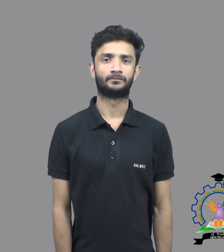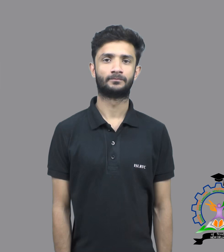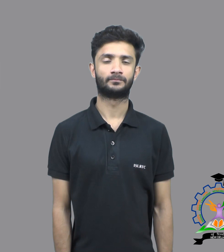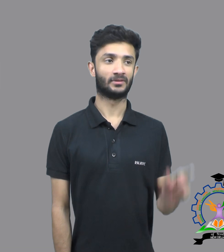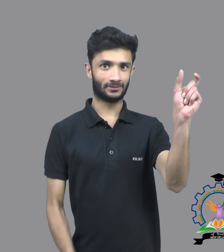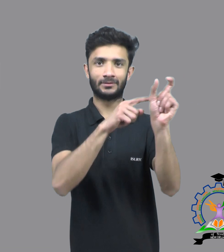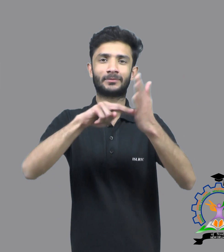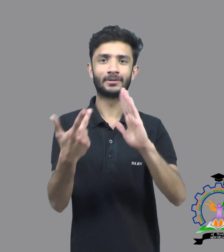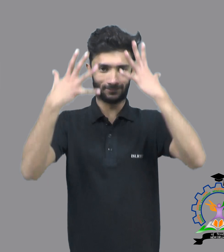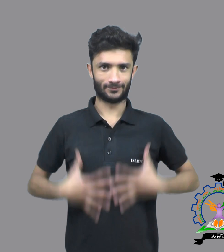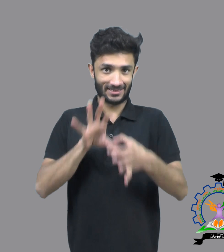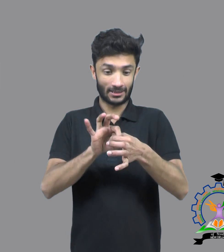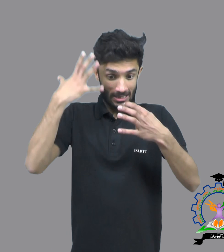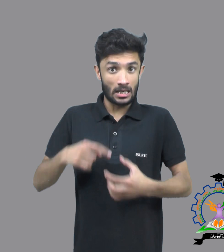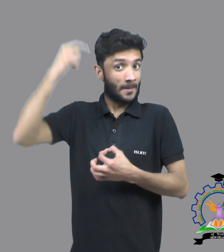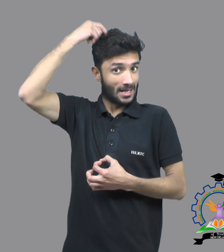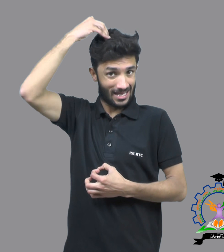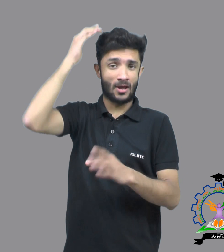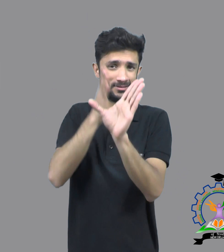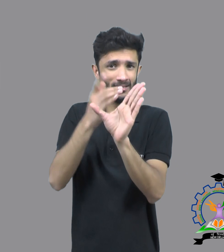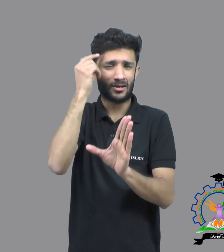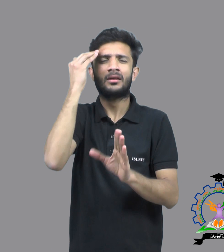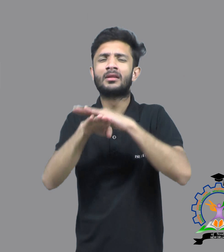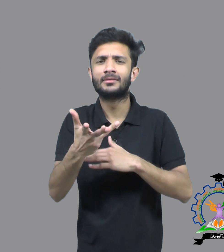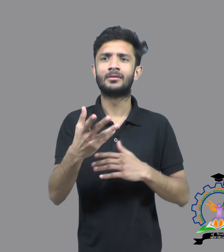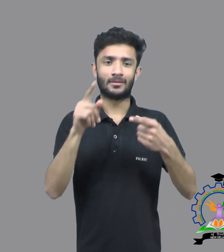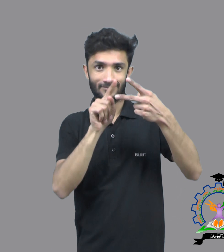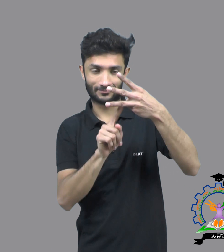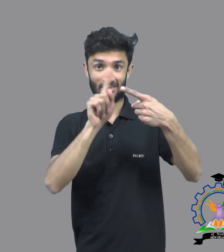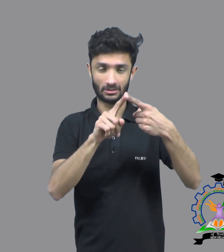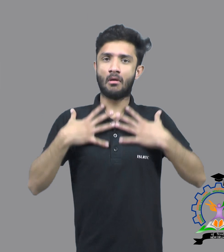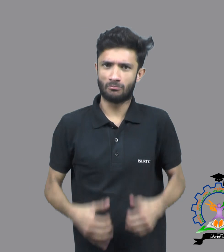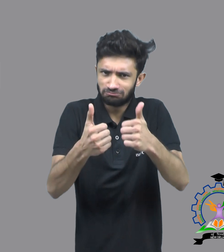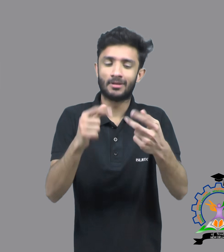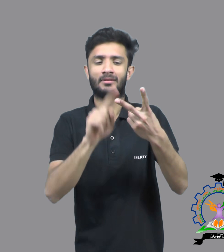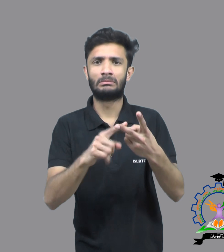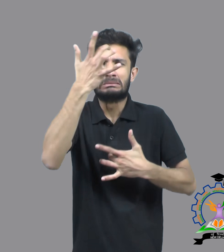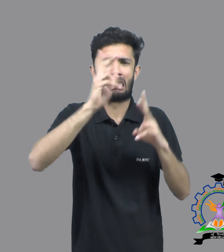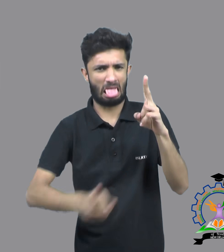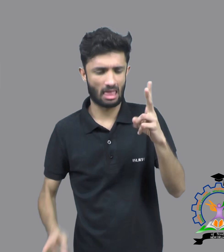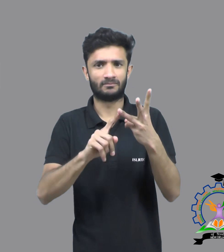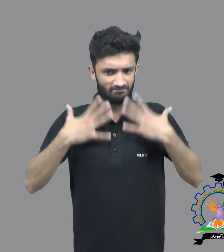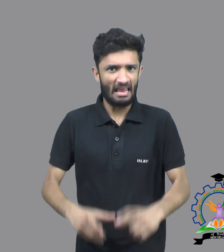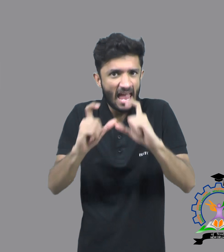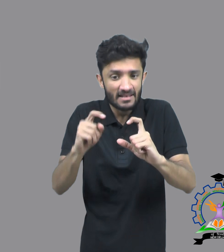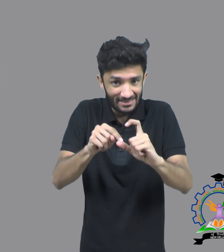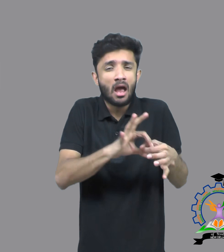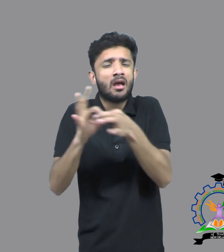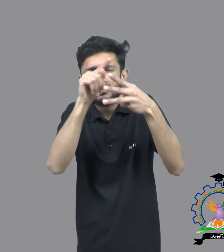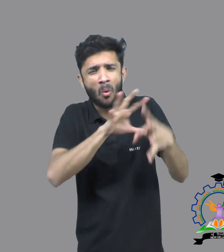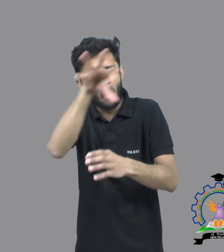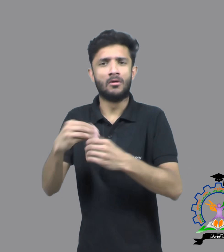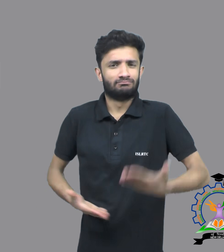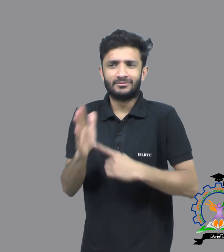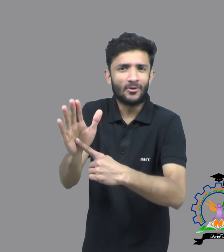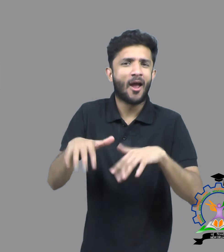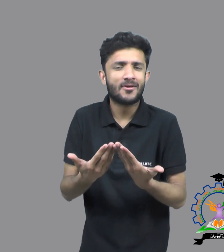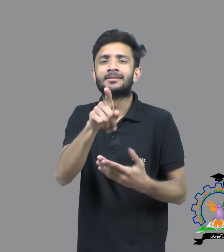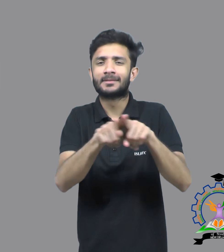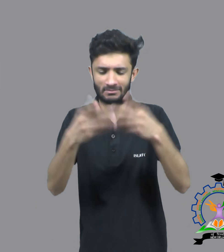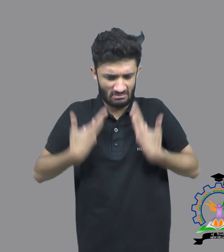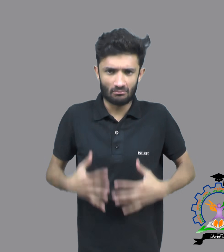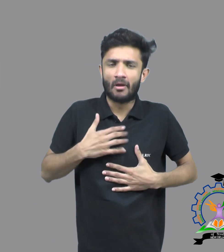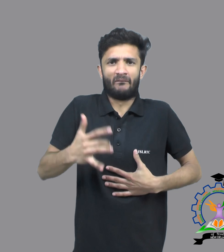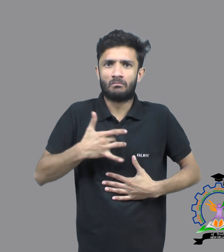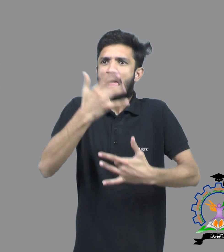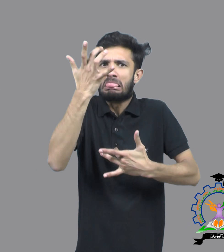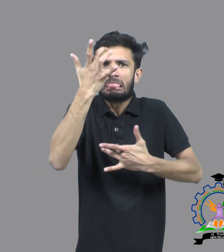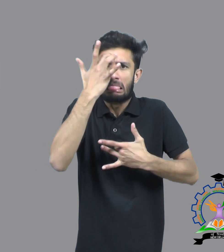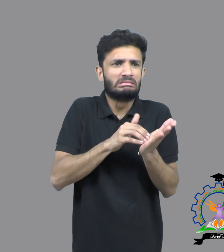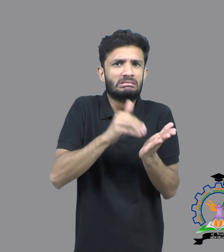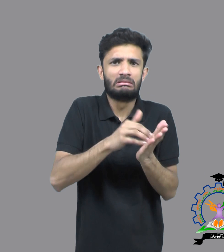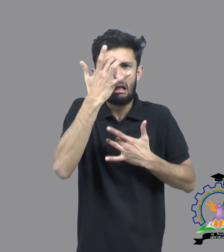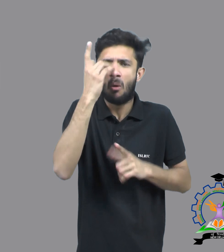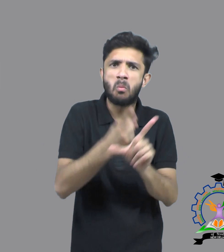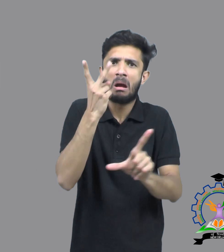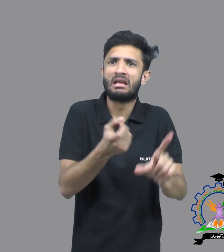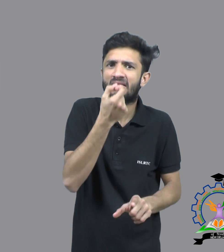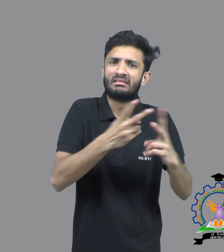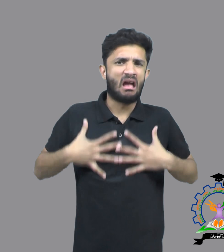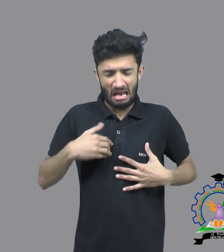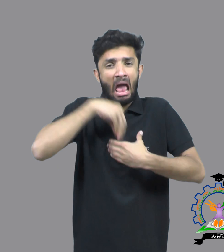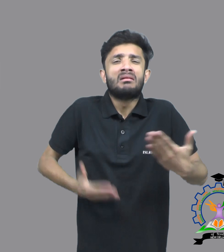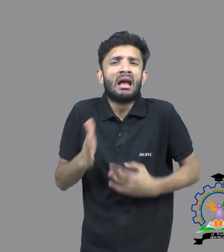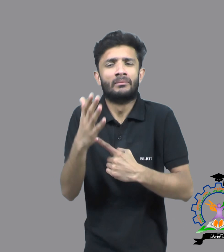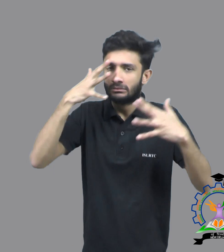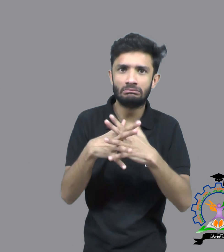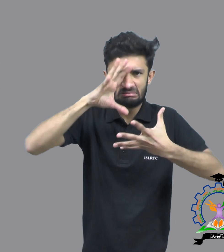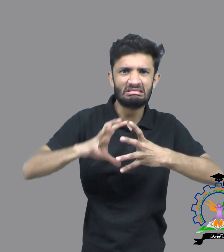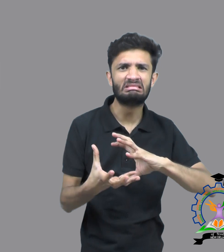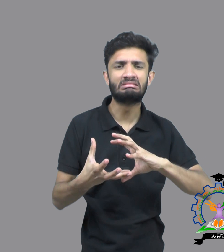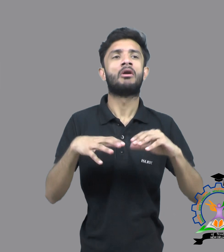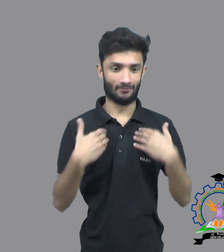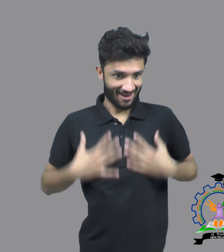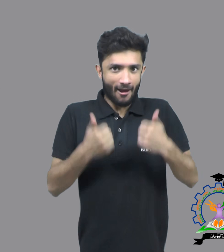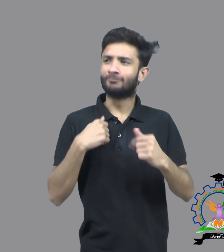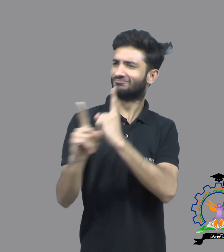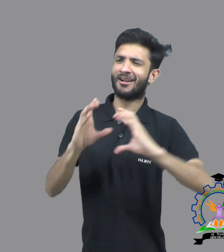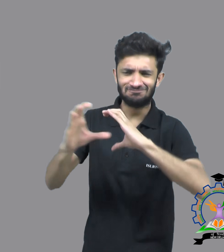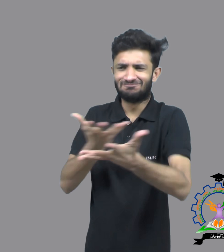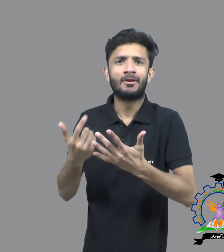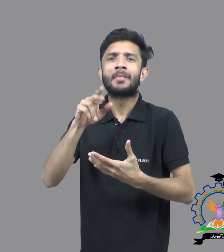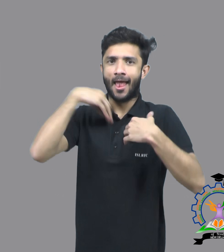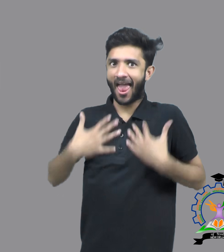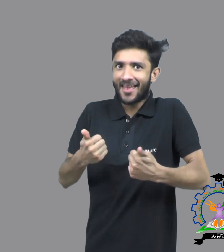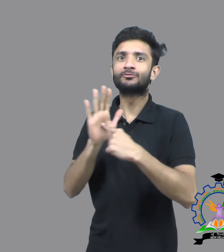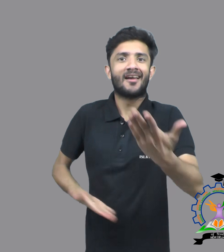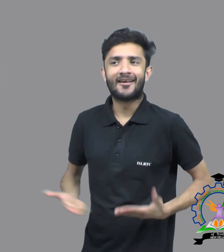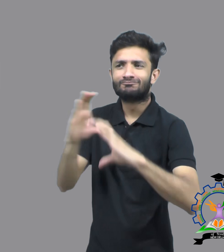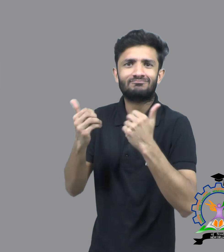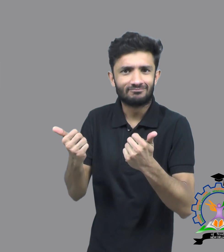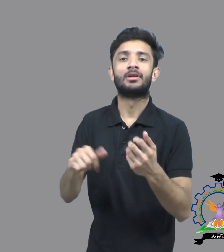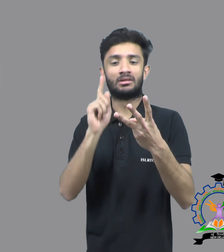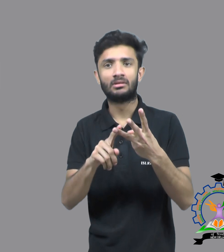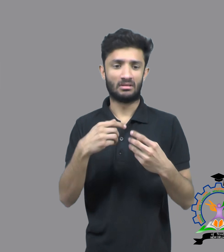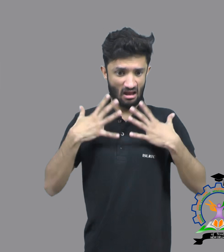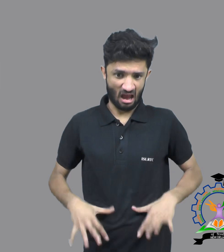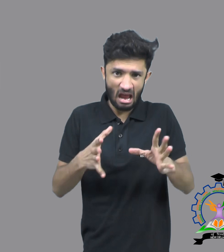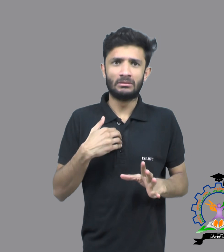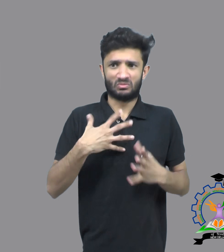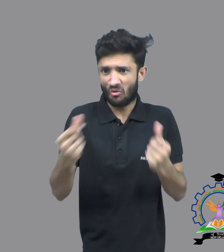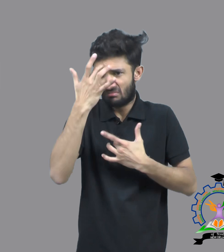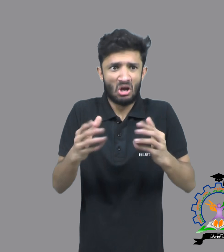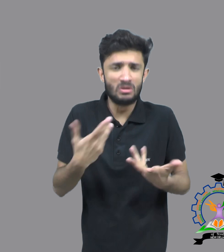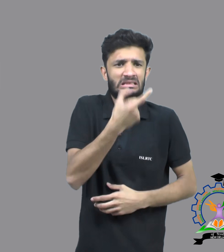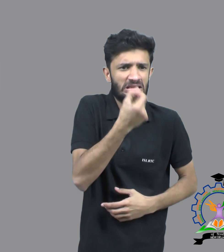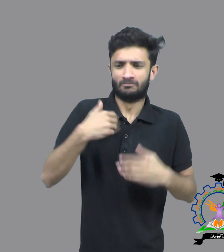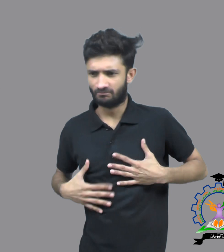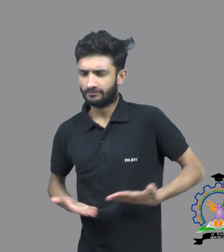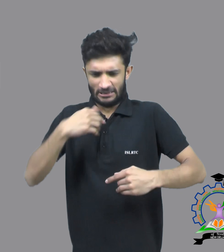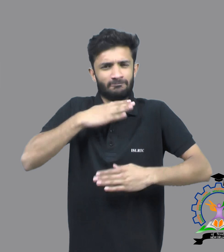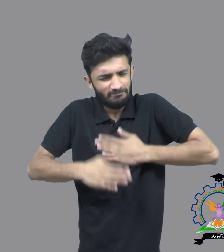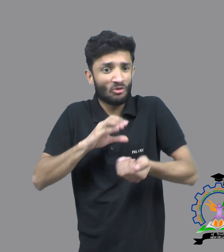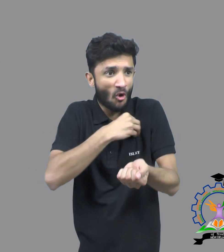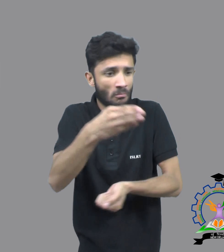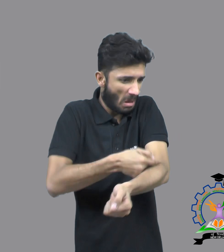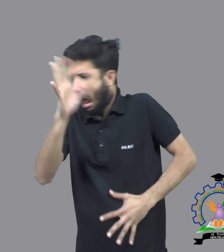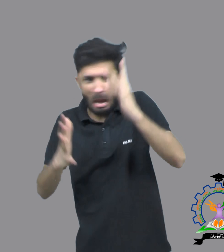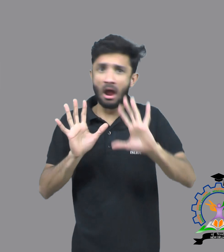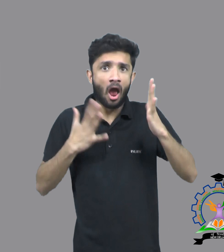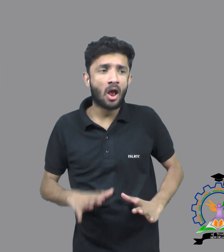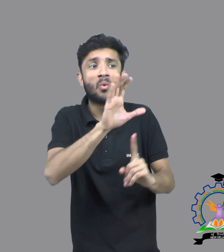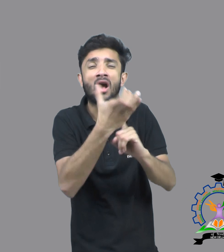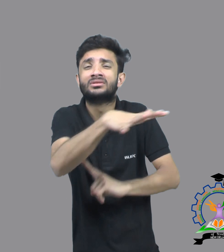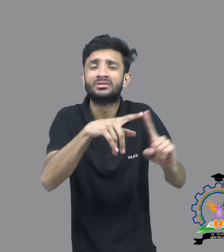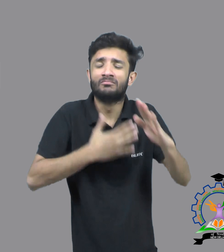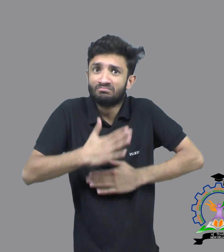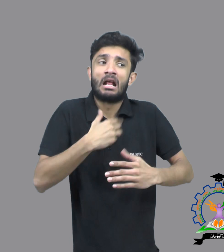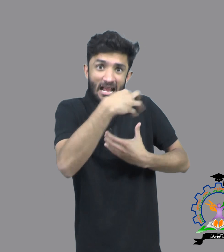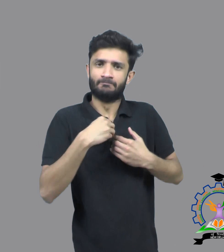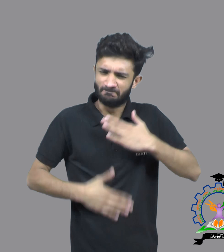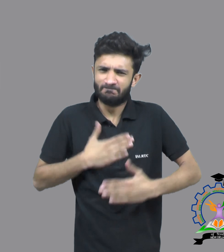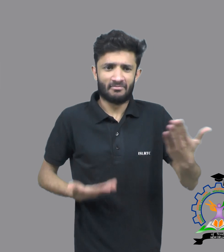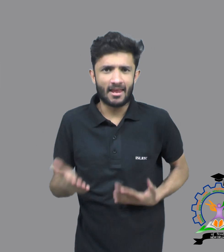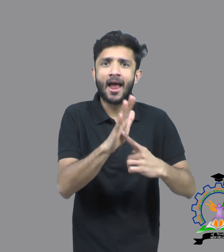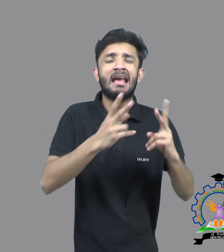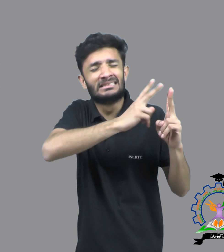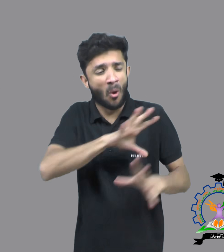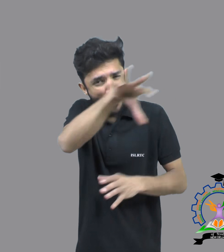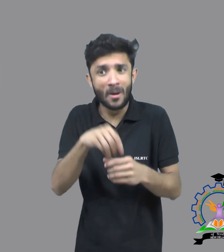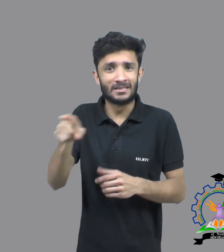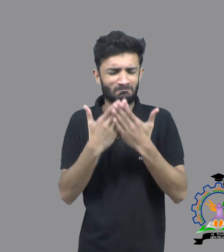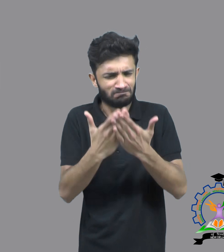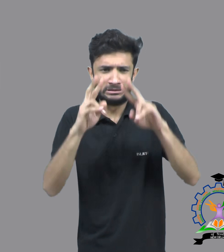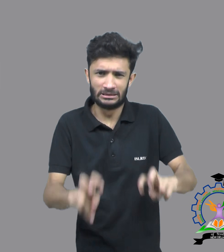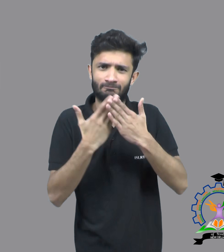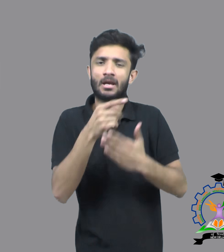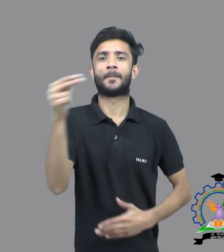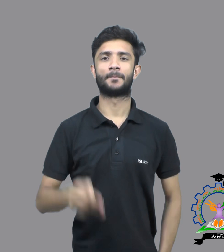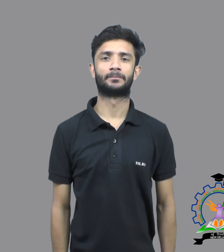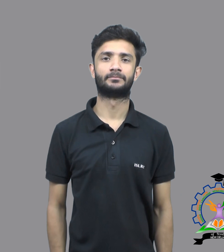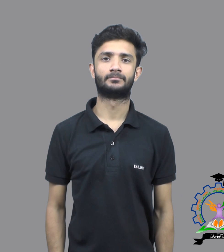Health Psychology